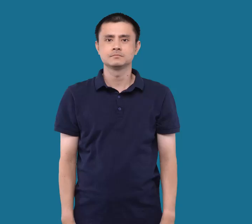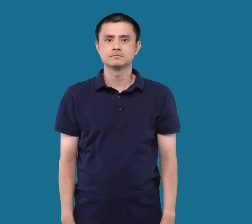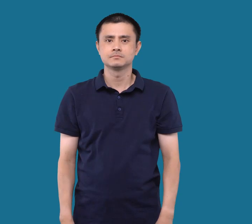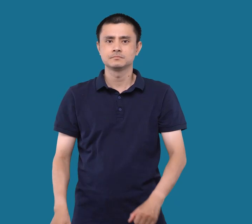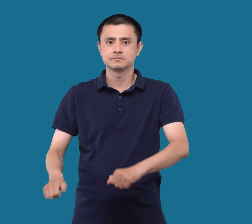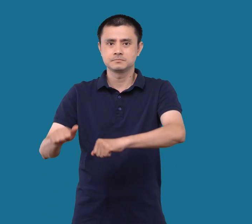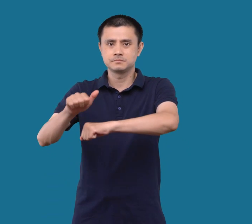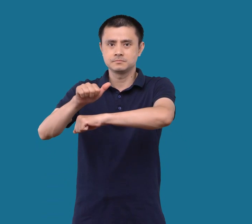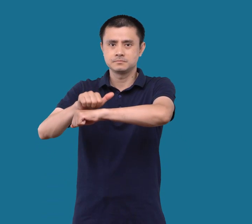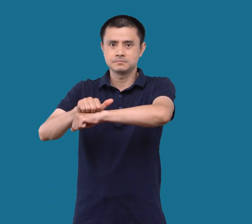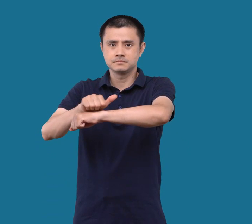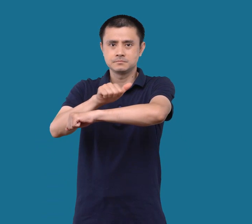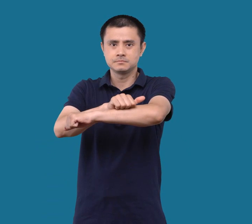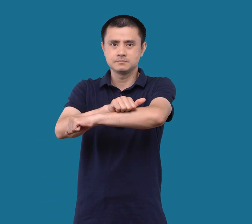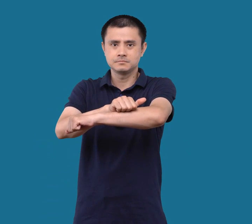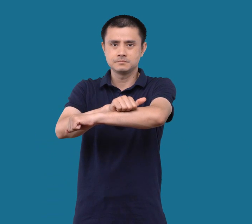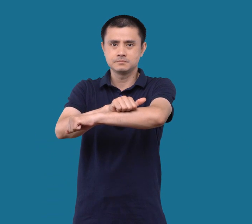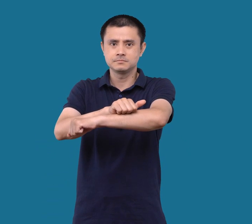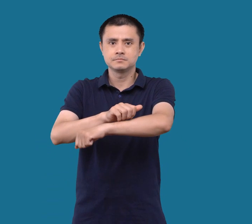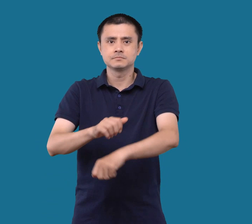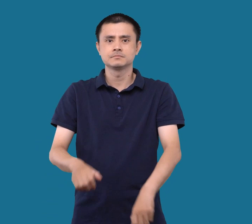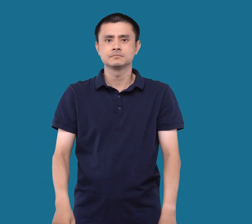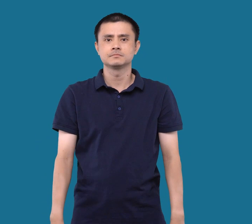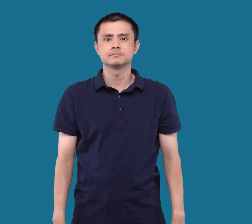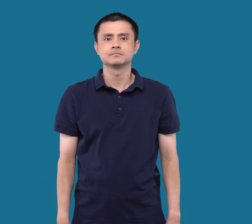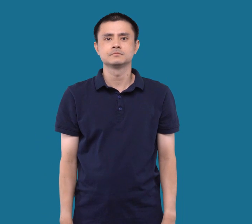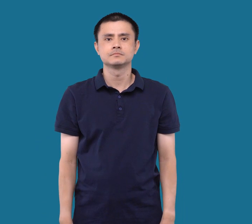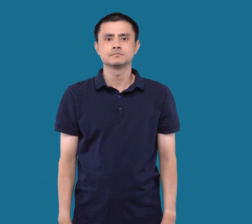Chi-lê (nước Chi-lê)